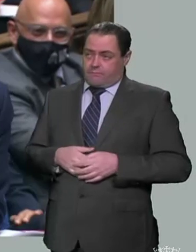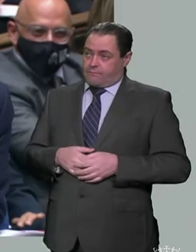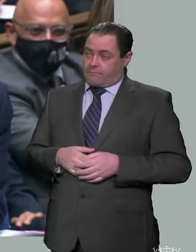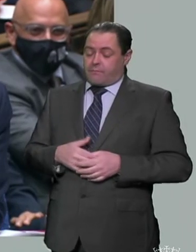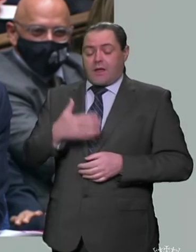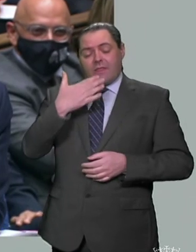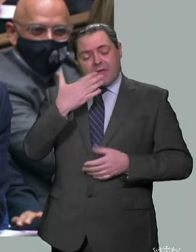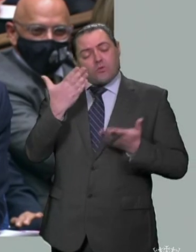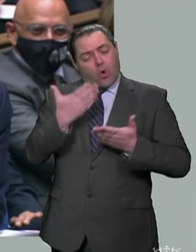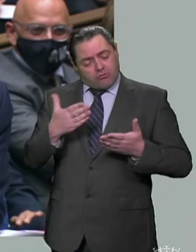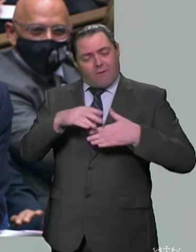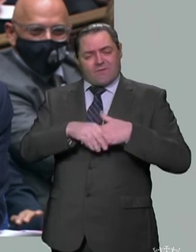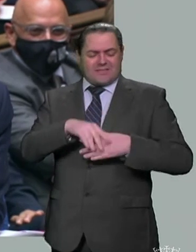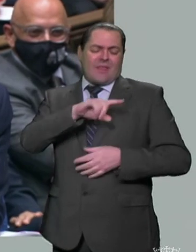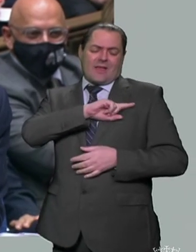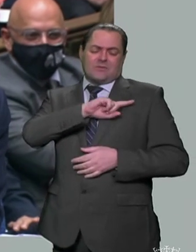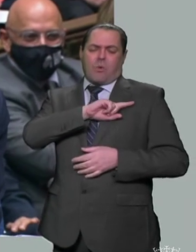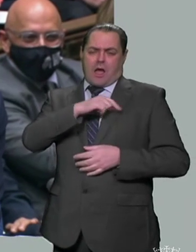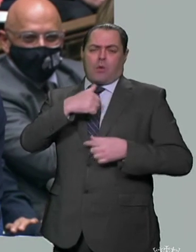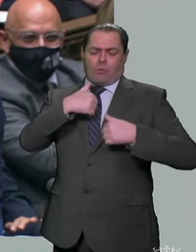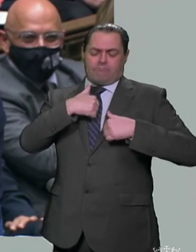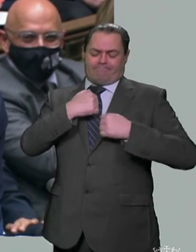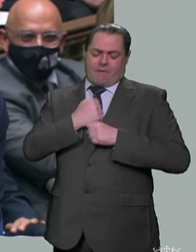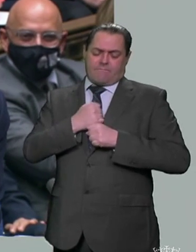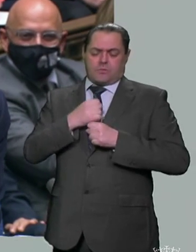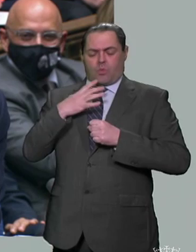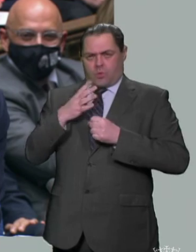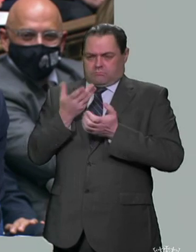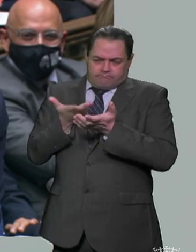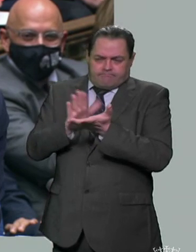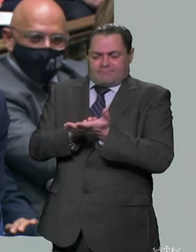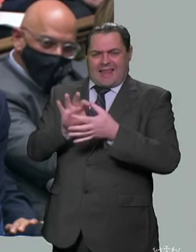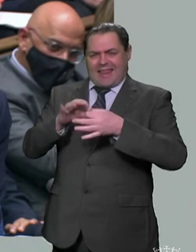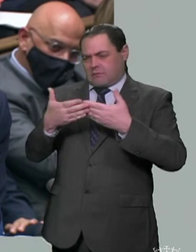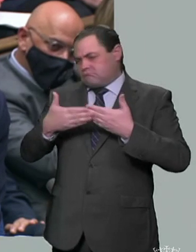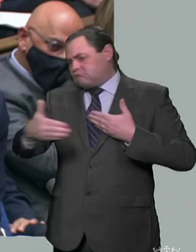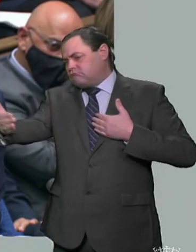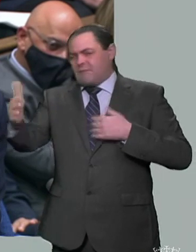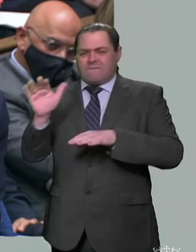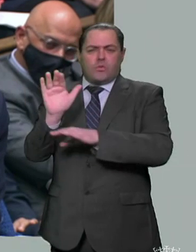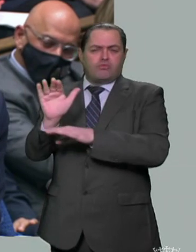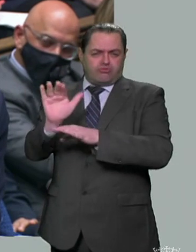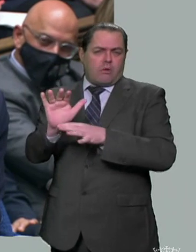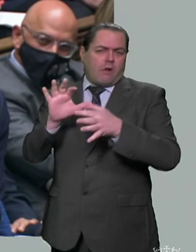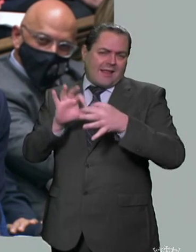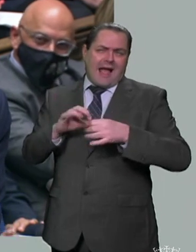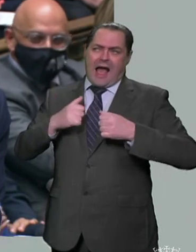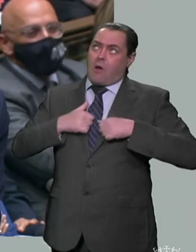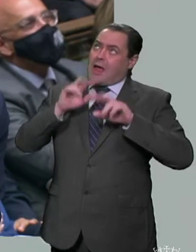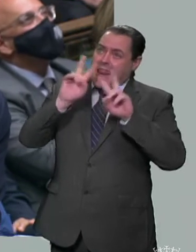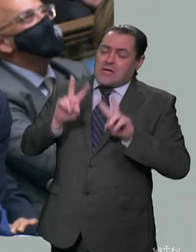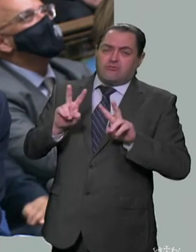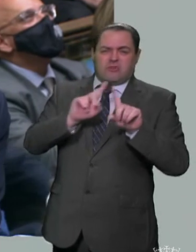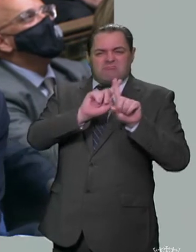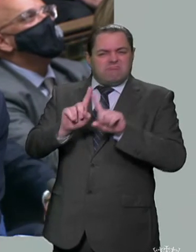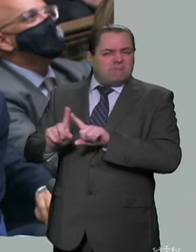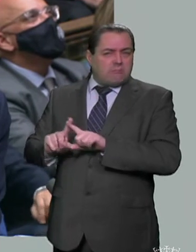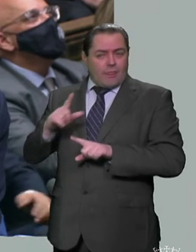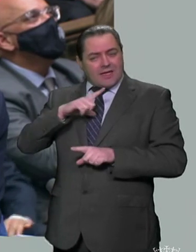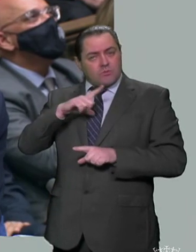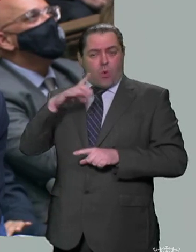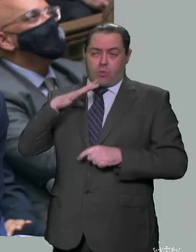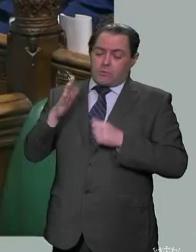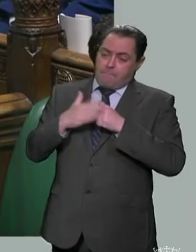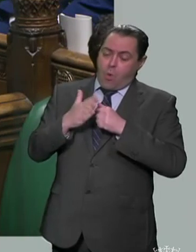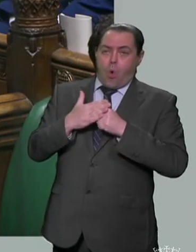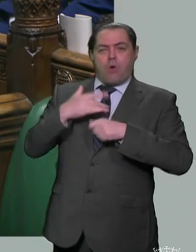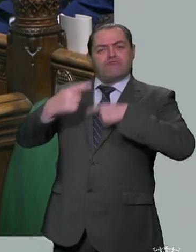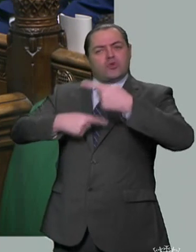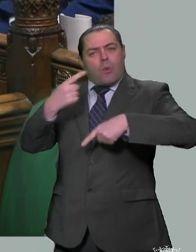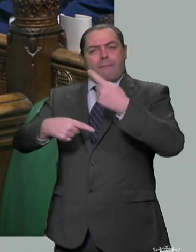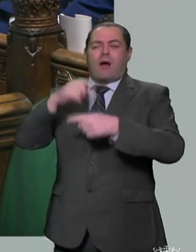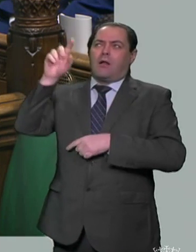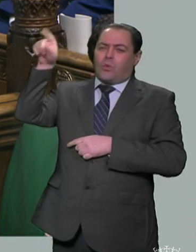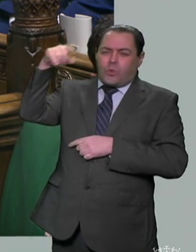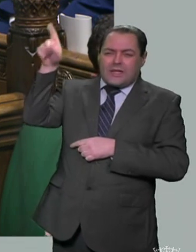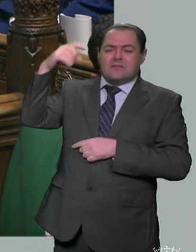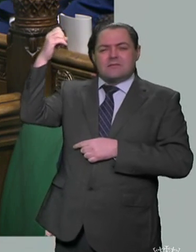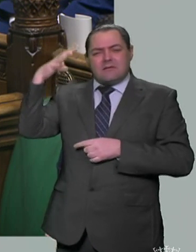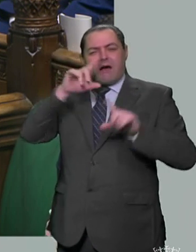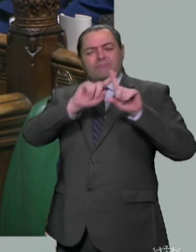That is why this Government are taking the tough decision to invest in the long-term future of our energy supply, investing in massively increasing our supply of renewables but nuclear as well.